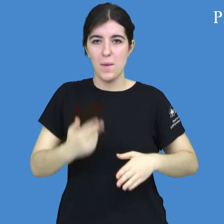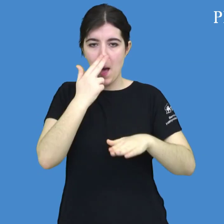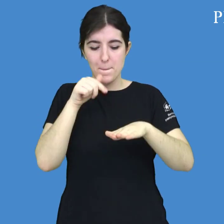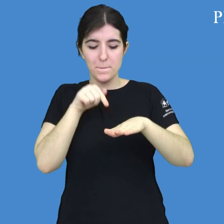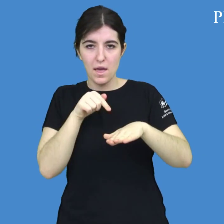pie